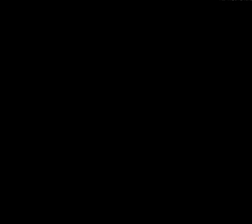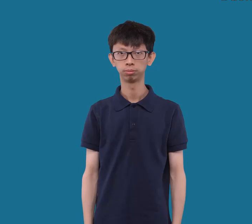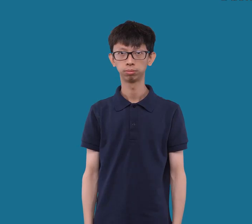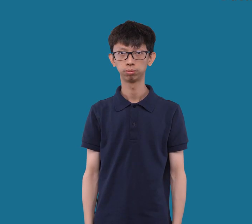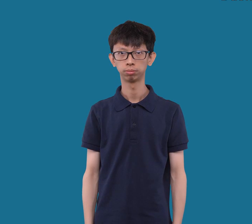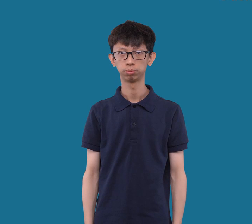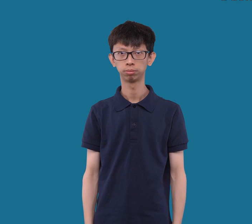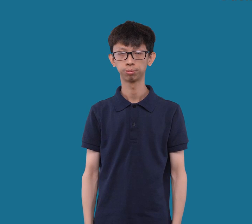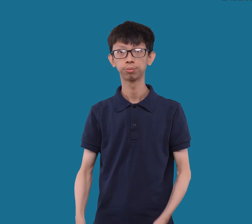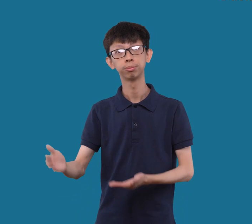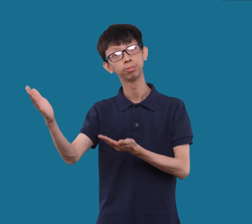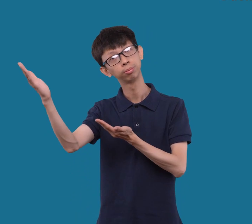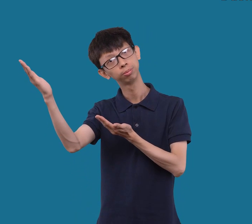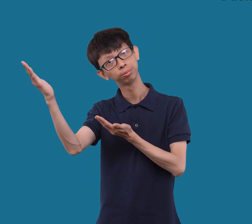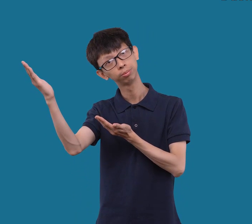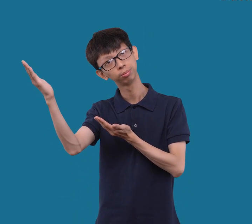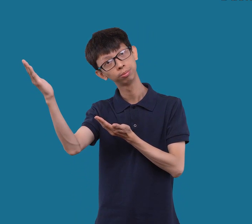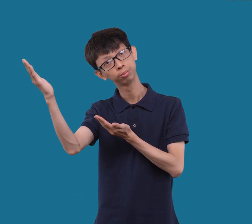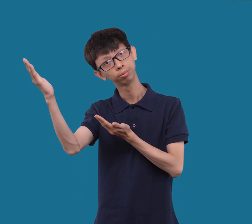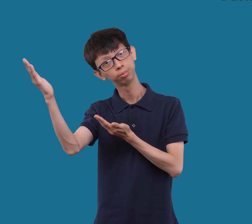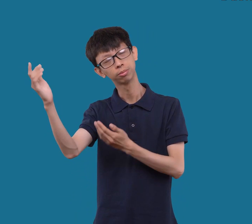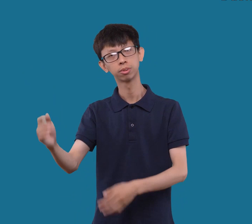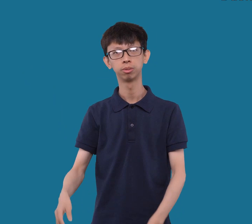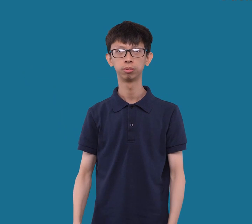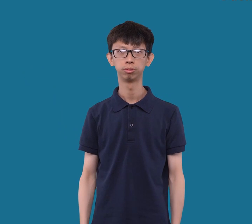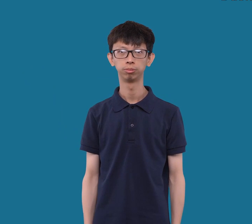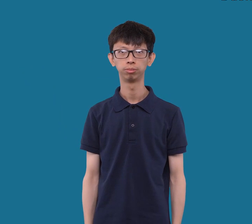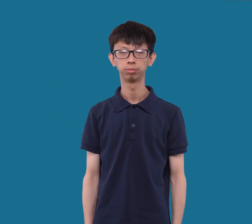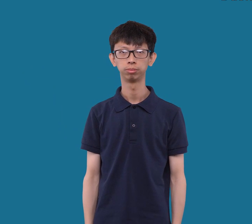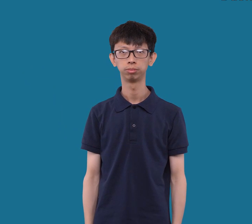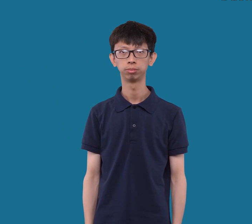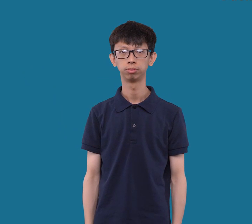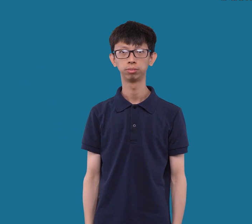đường Nguyễn Huệ